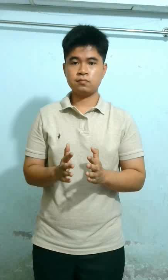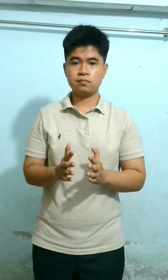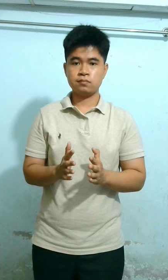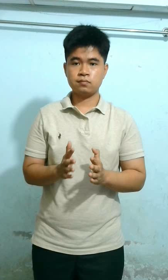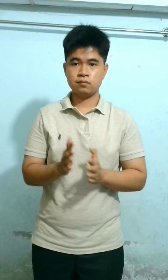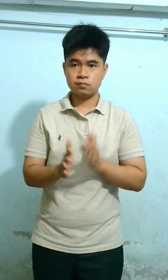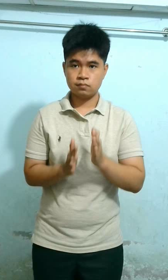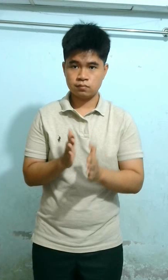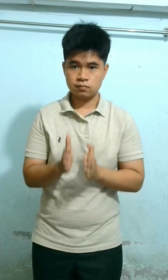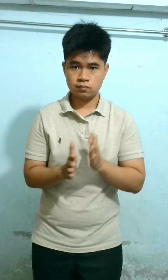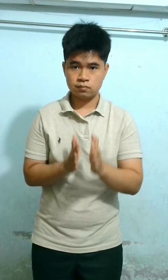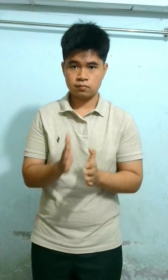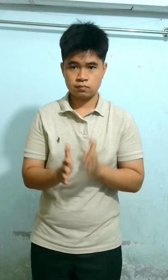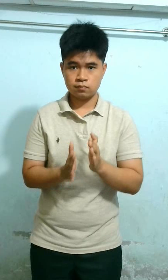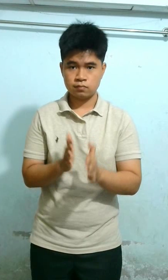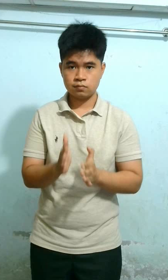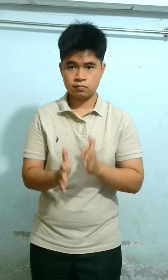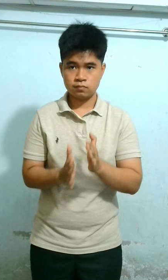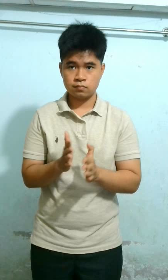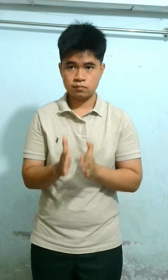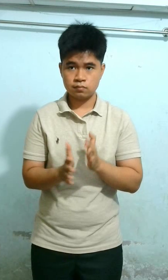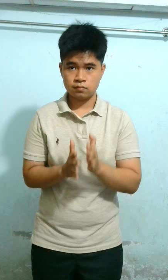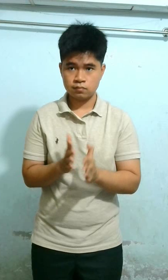ngon ngu ki hieu